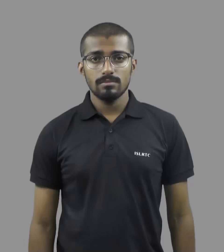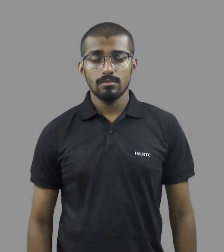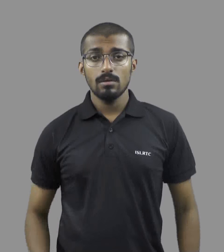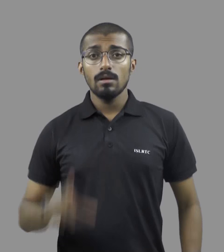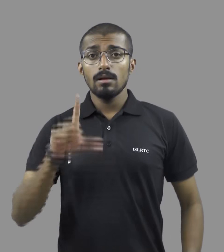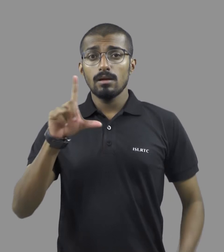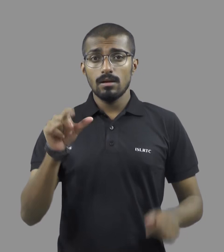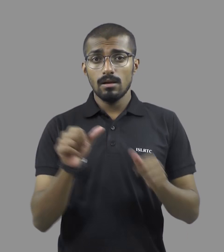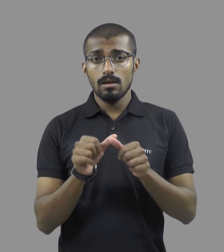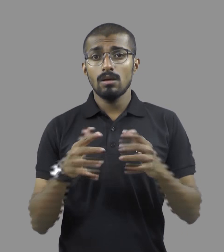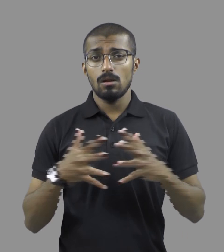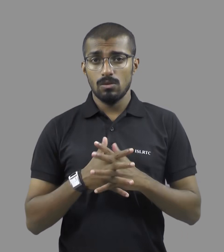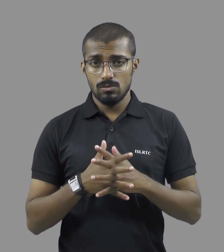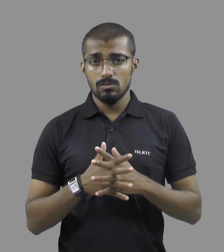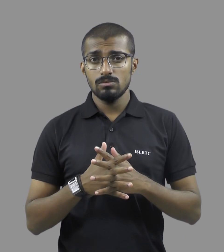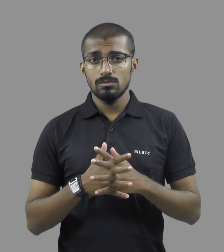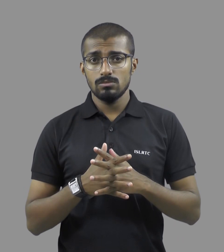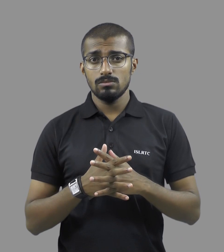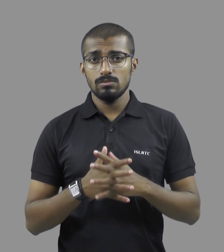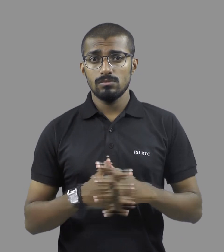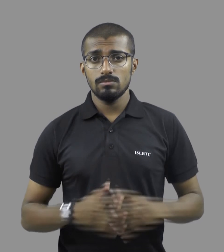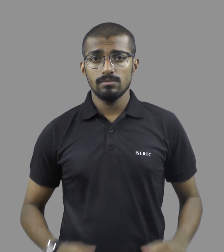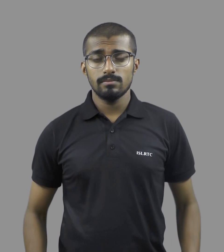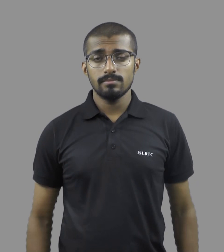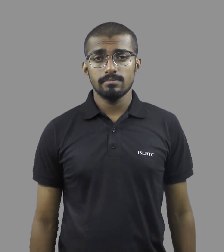Law